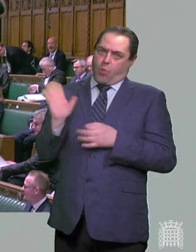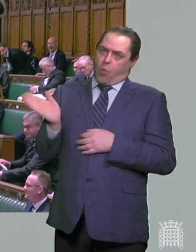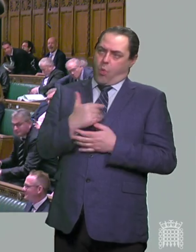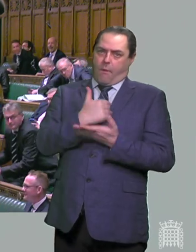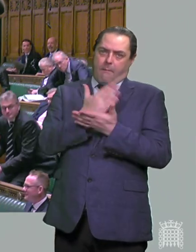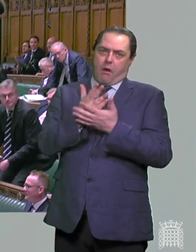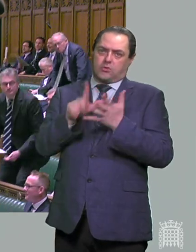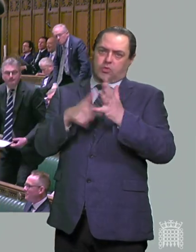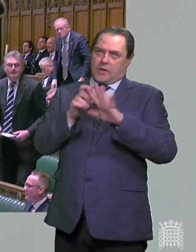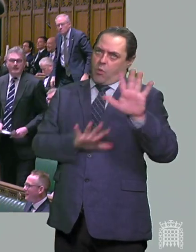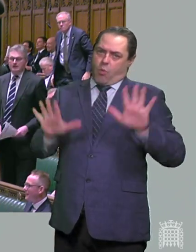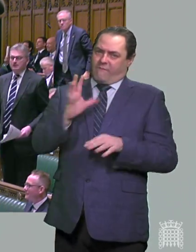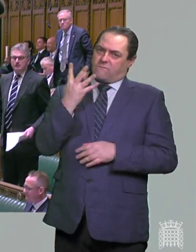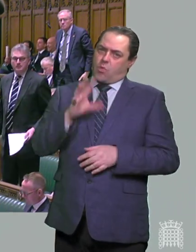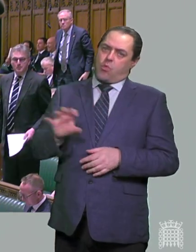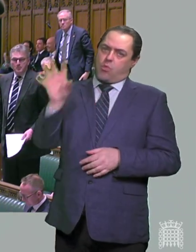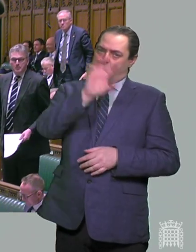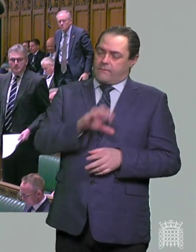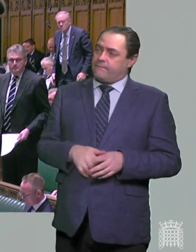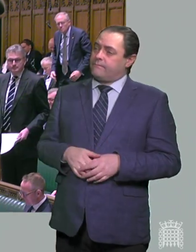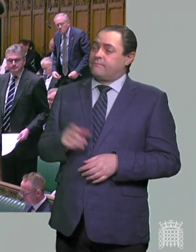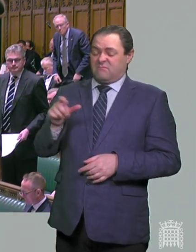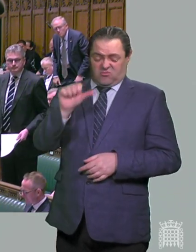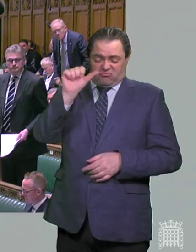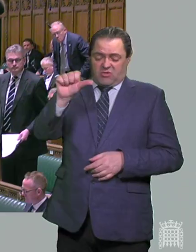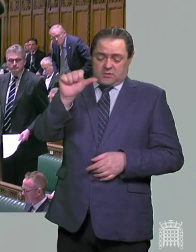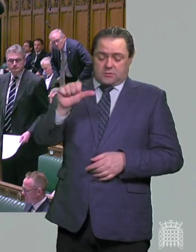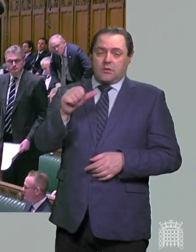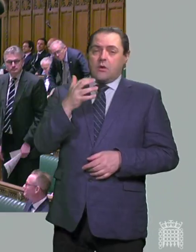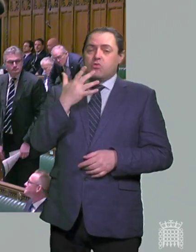Yes.